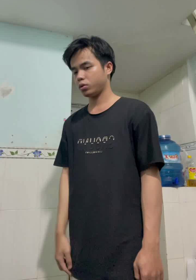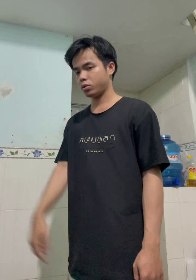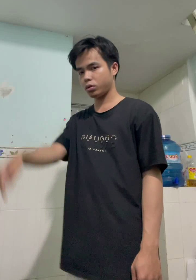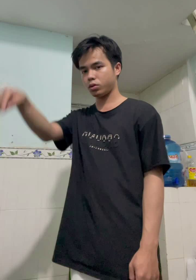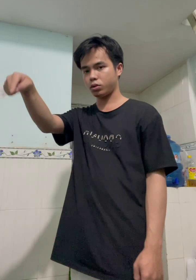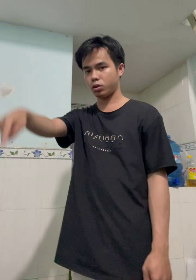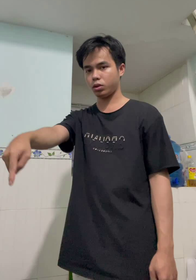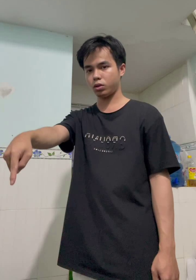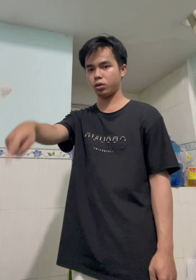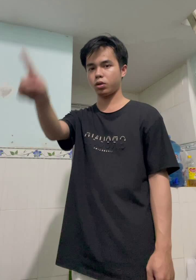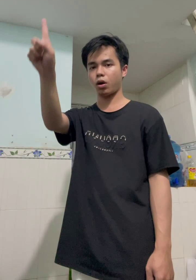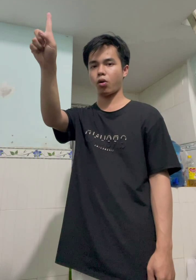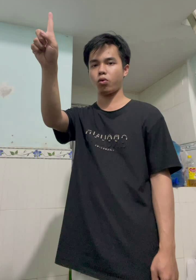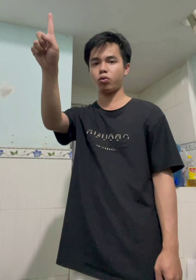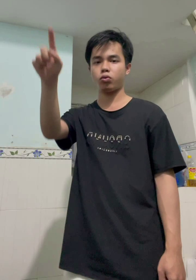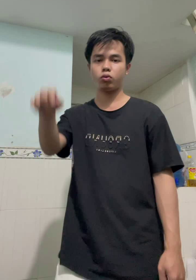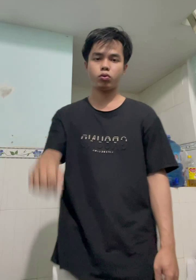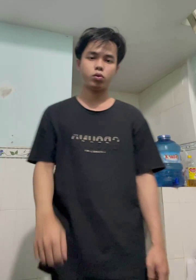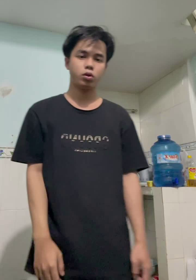di dau